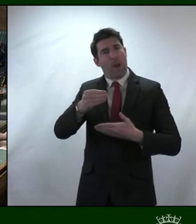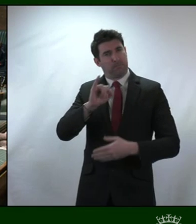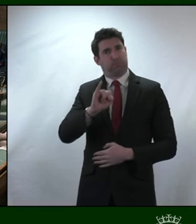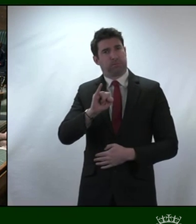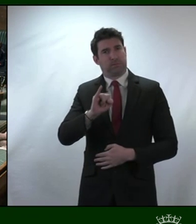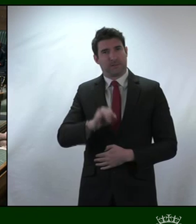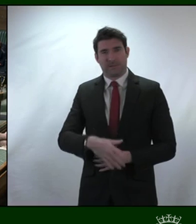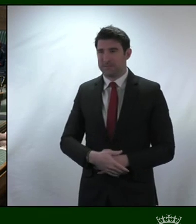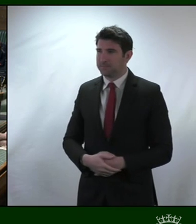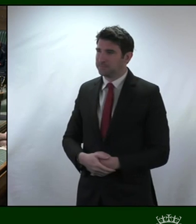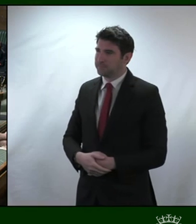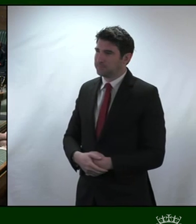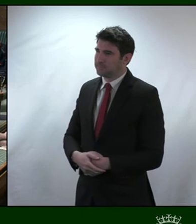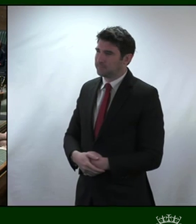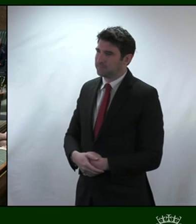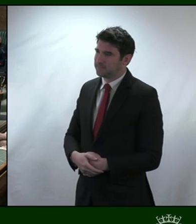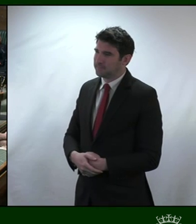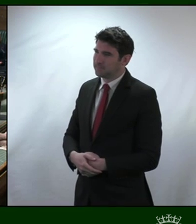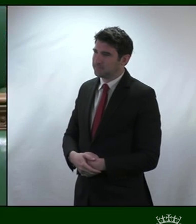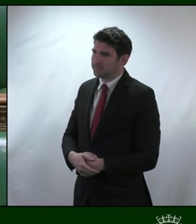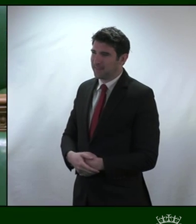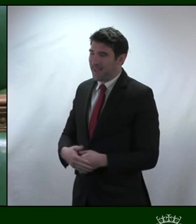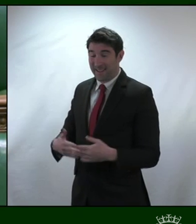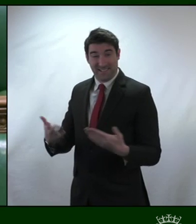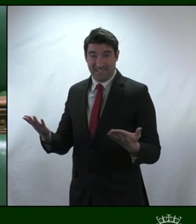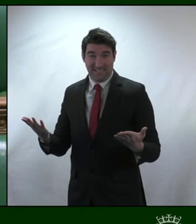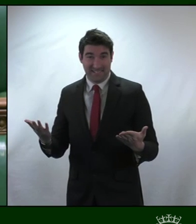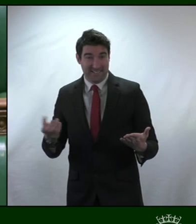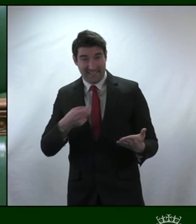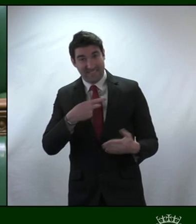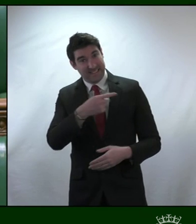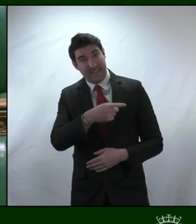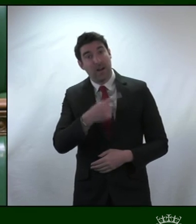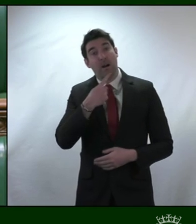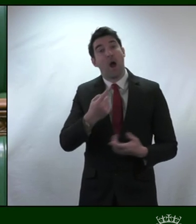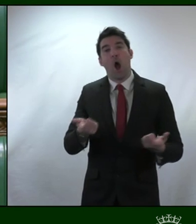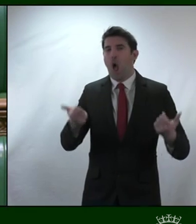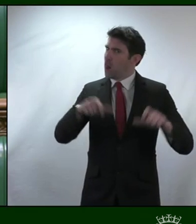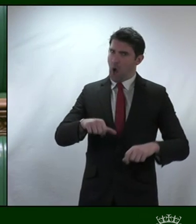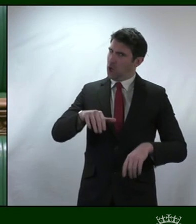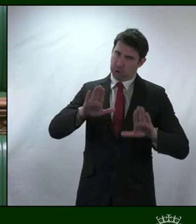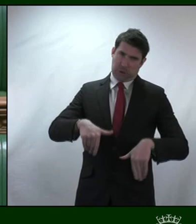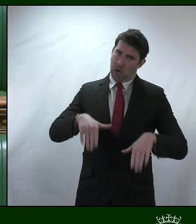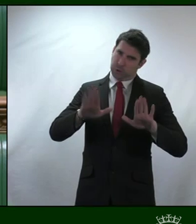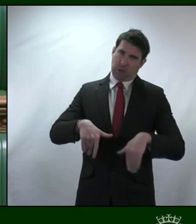Mr Speaker, you could script that from October and November, when the Prime Minister was saying that a lockdown was the last thing the country needed and would be disastrous.